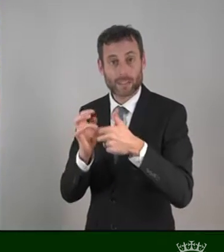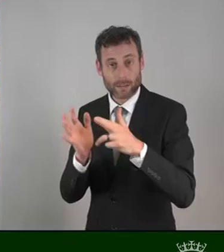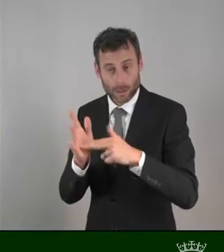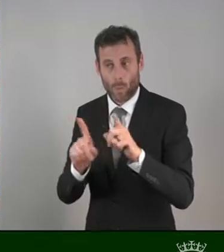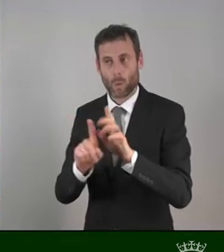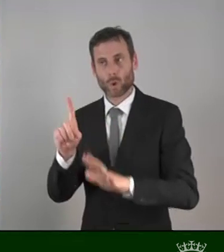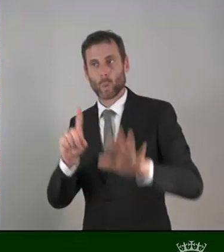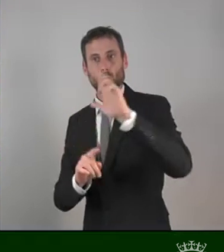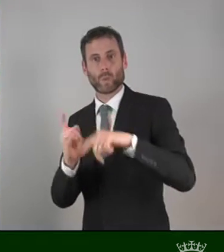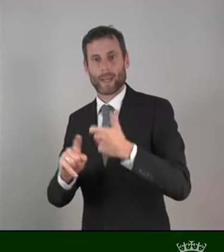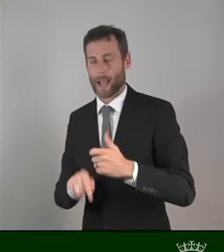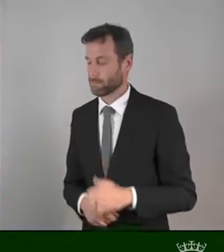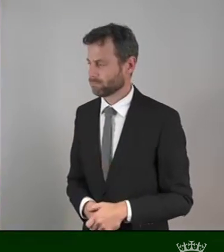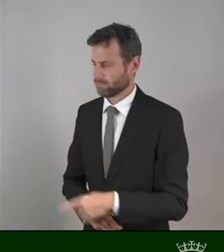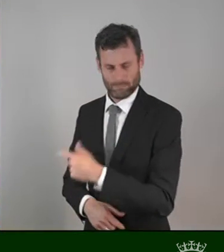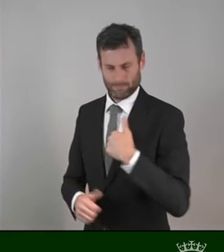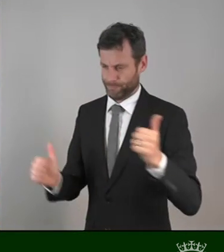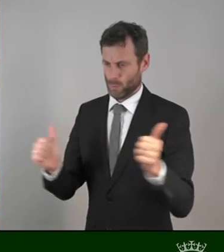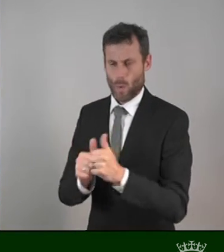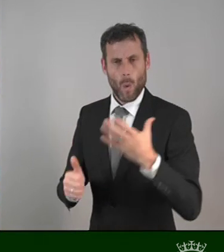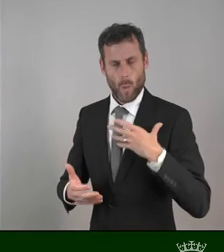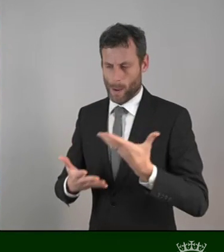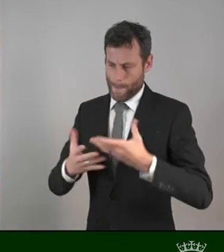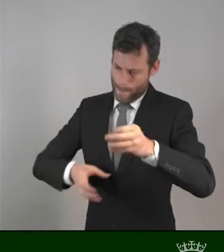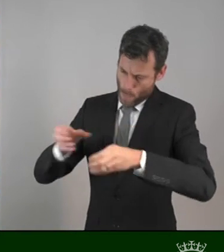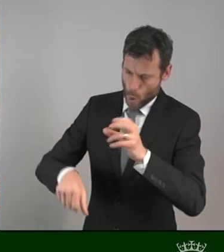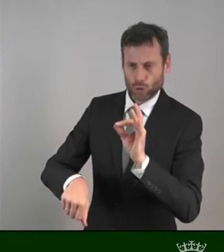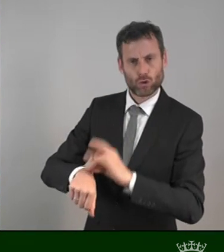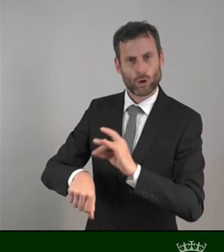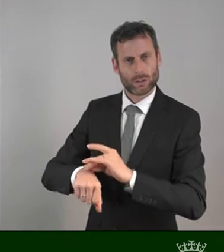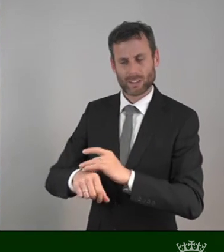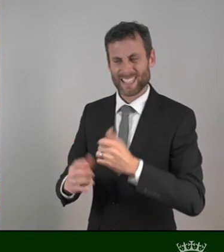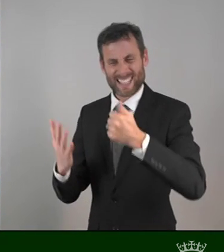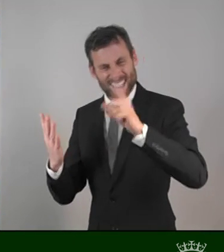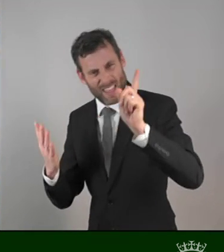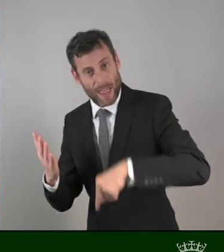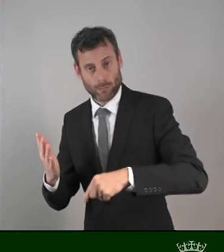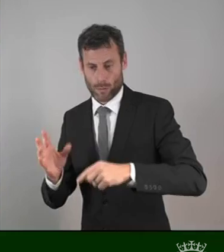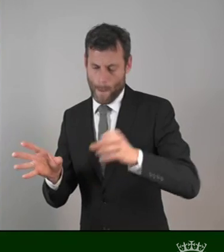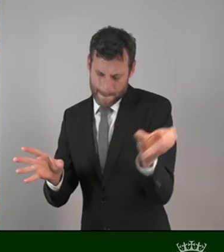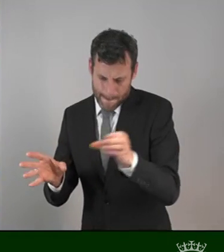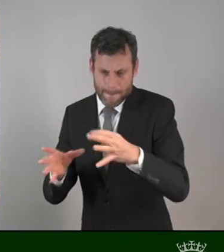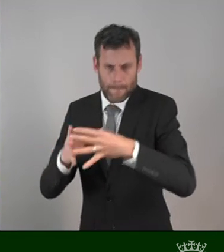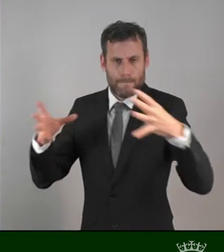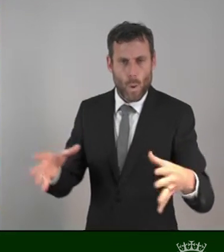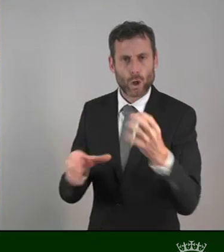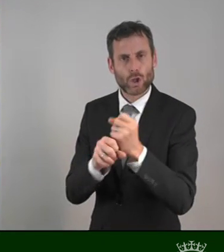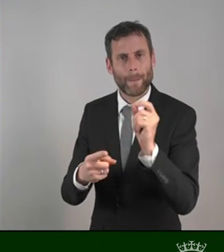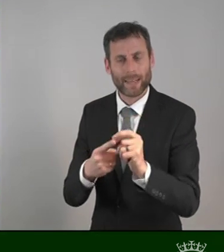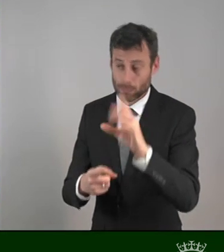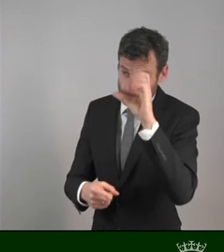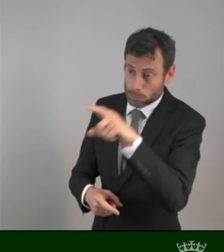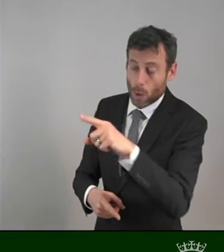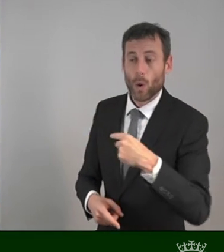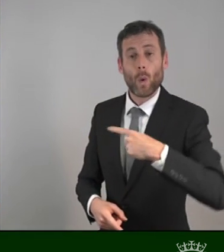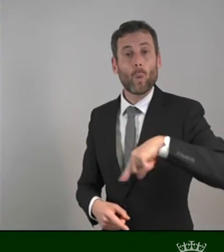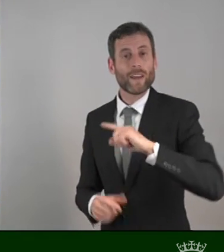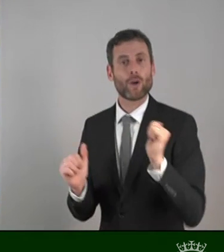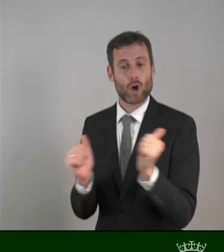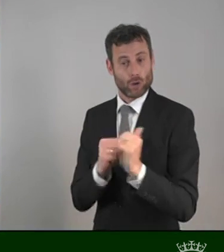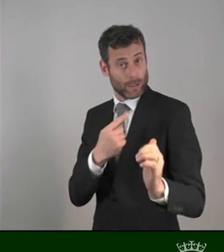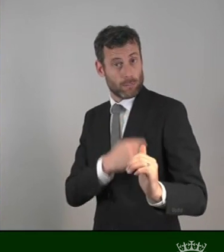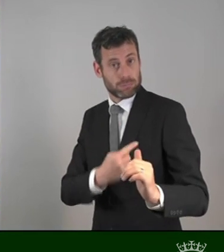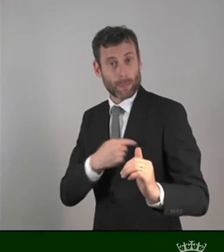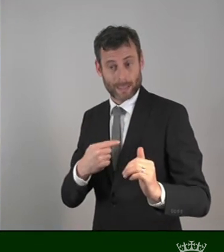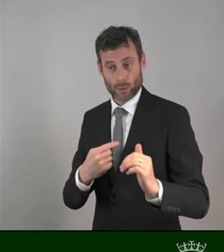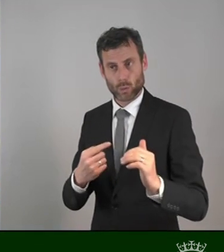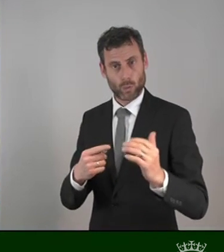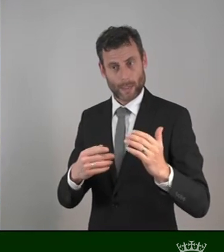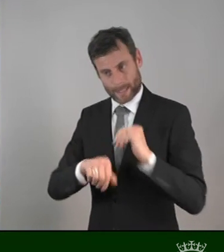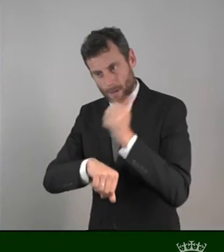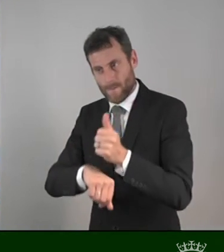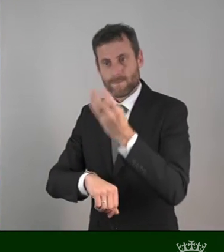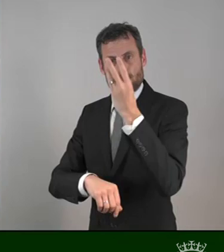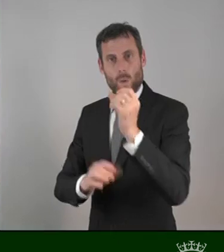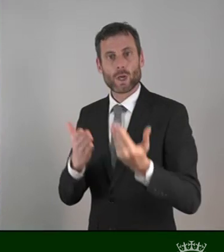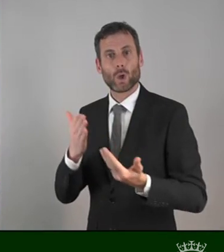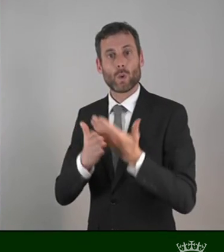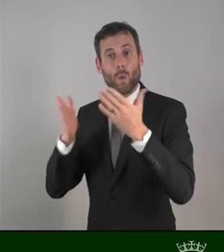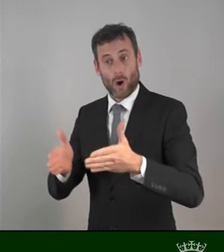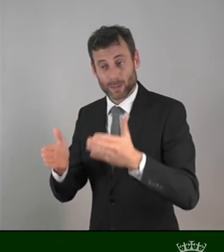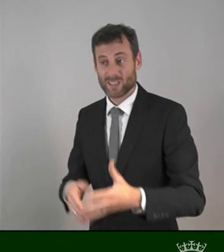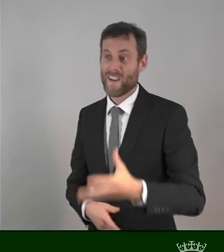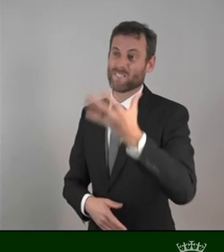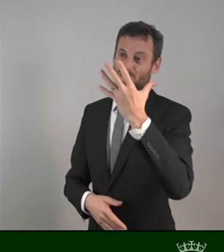Yes; I can confirm that we will not only deliver 6,000 more GPs but, as my honourable Friend may recall, we have also pledged to deliver 40 new hospitals and 50,000 more nurses.